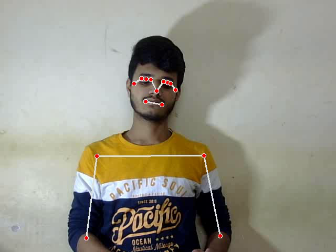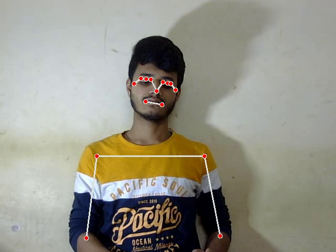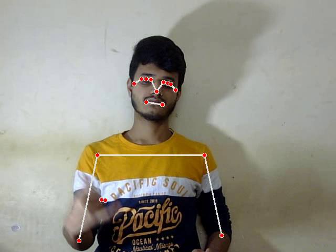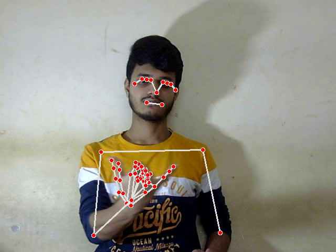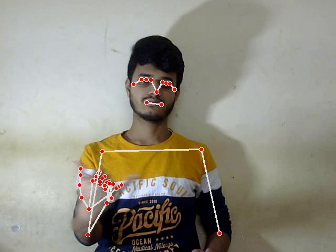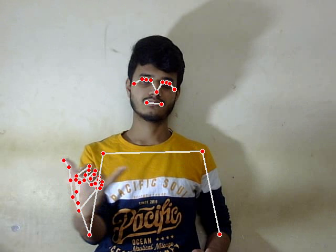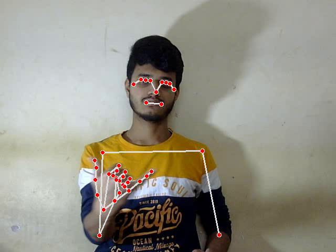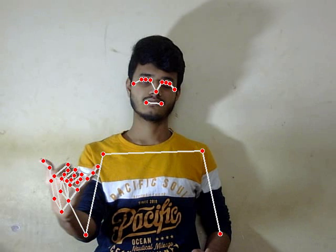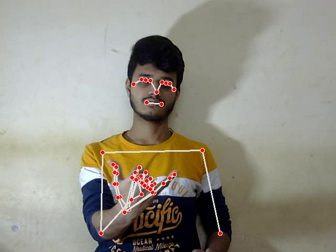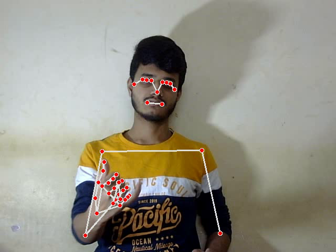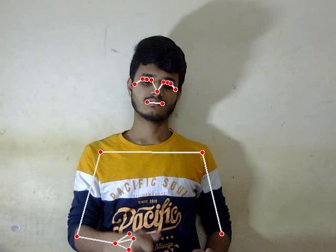same